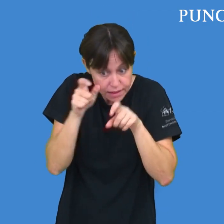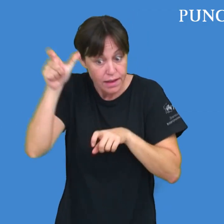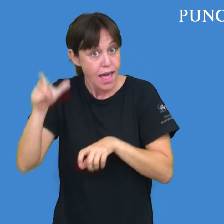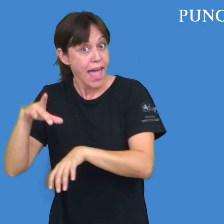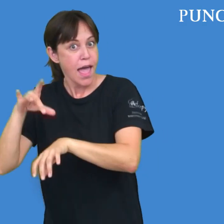persona